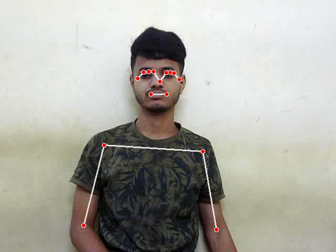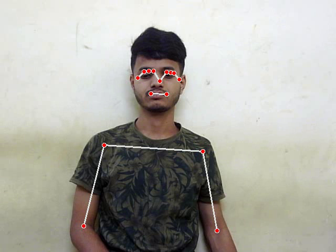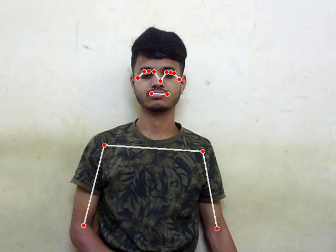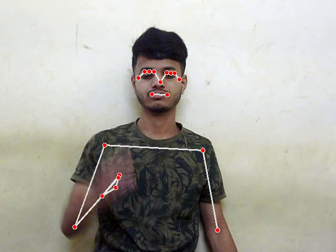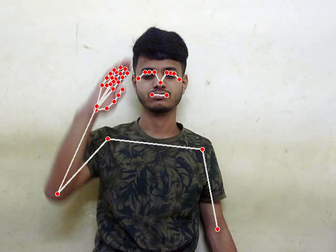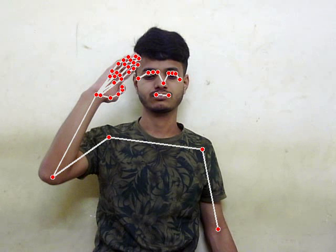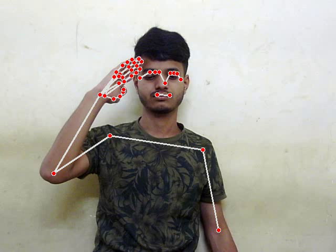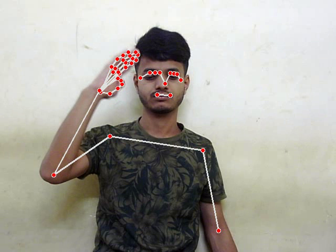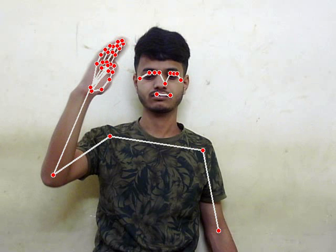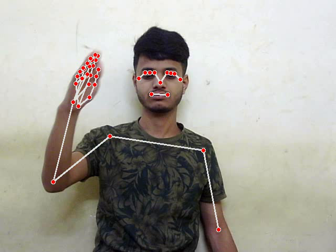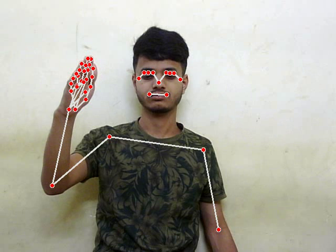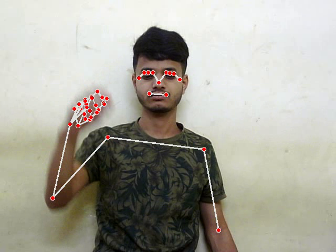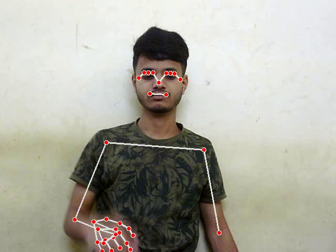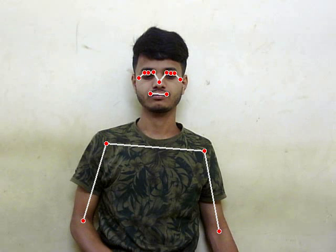hello